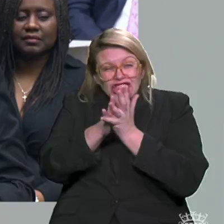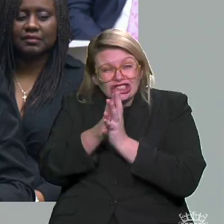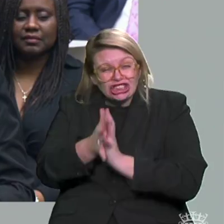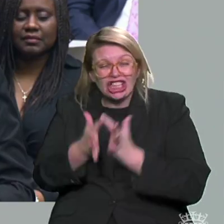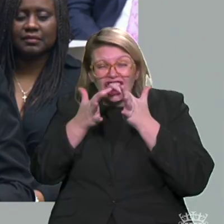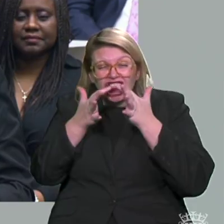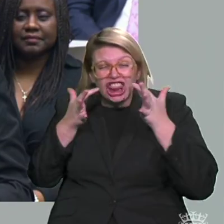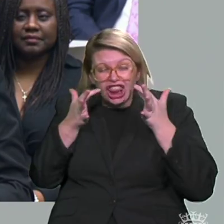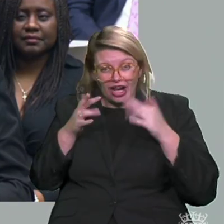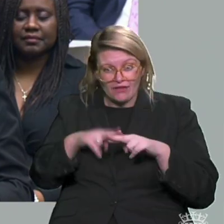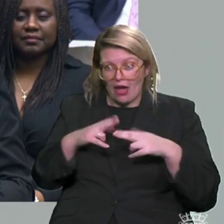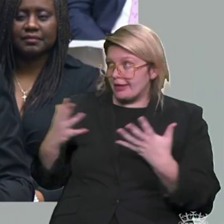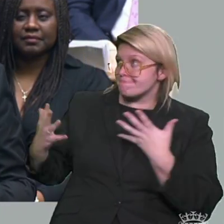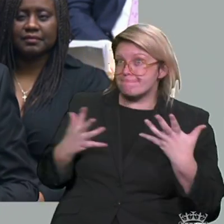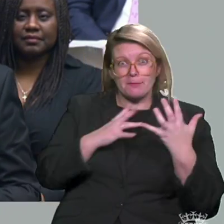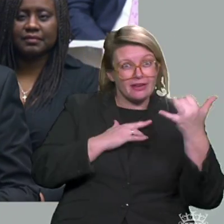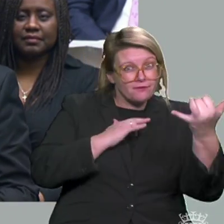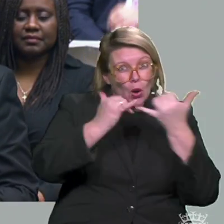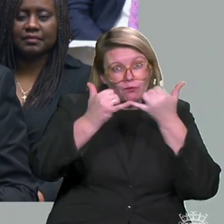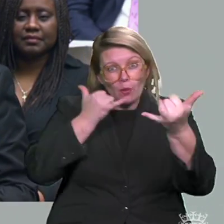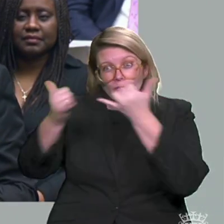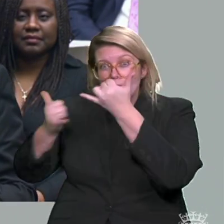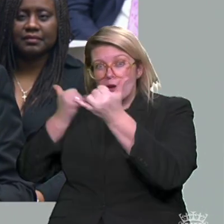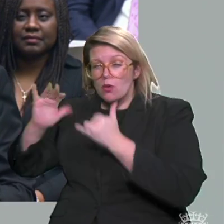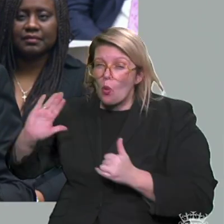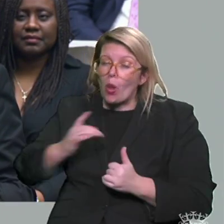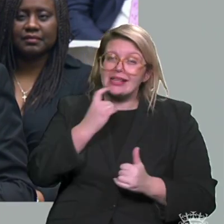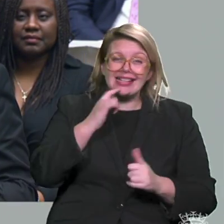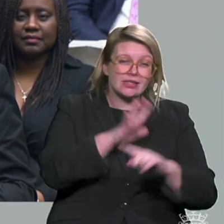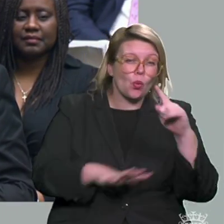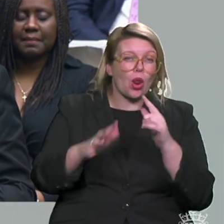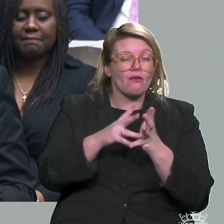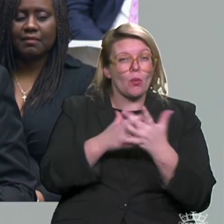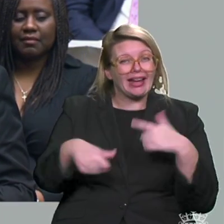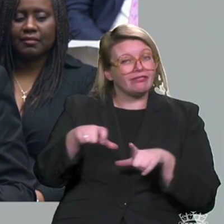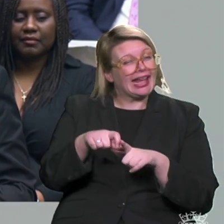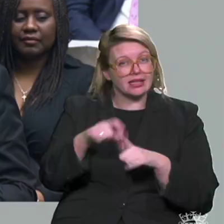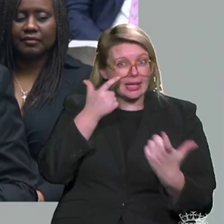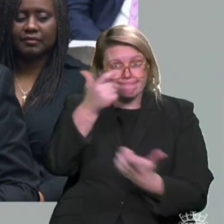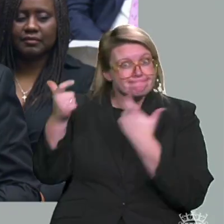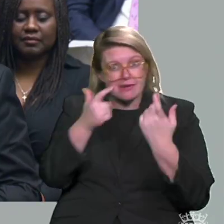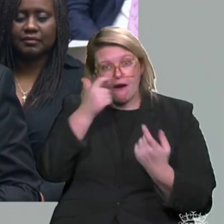Her father feels helpless. He has called every dentist in Wakefield for a place but has not managed to secure one.